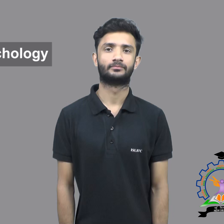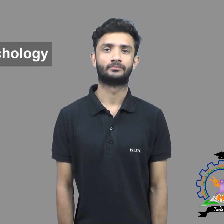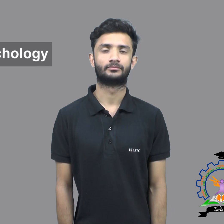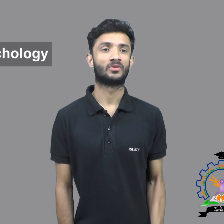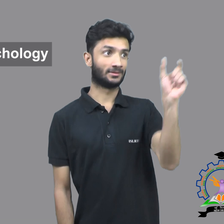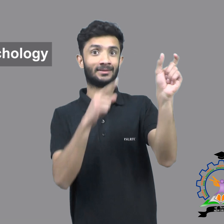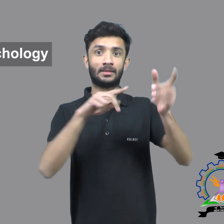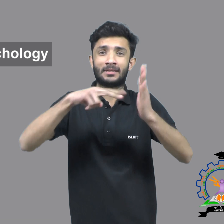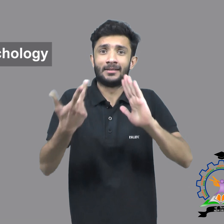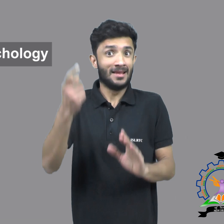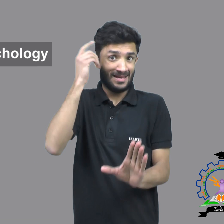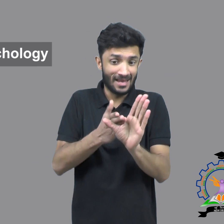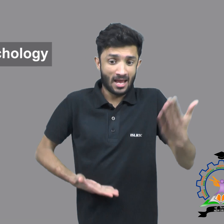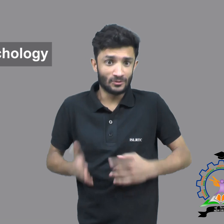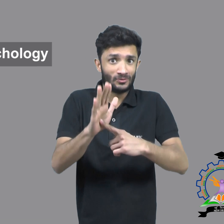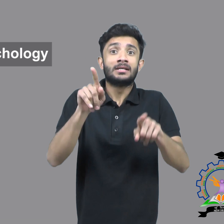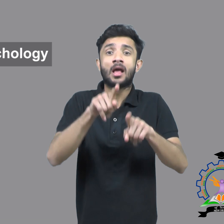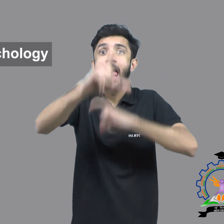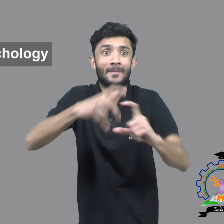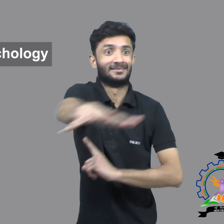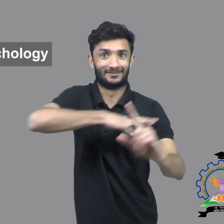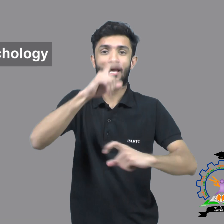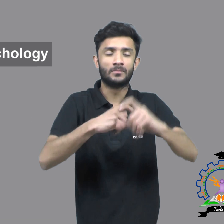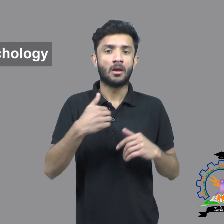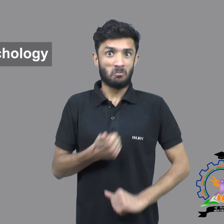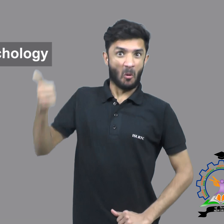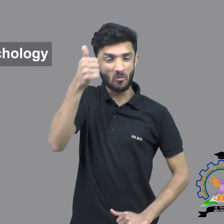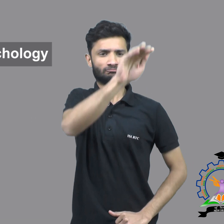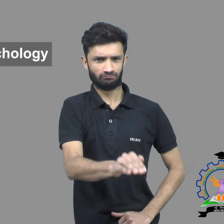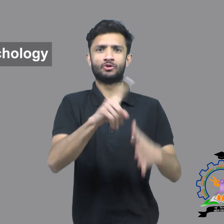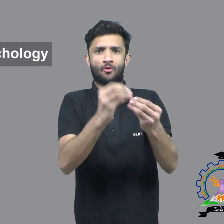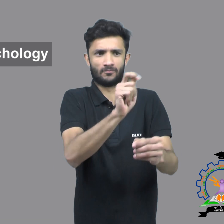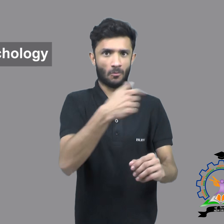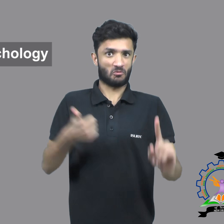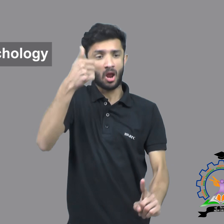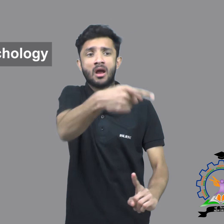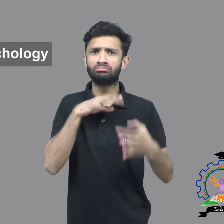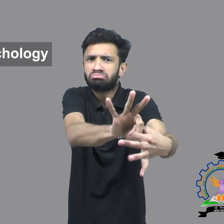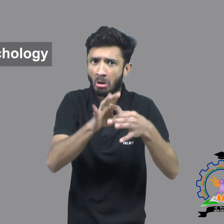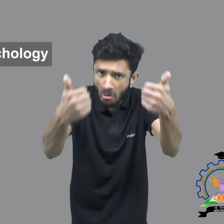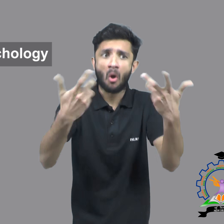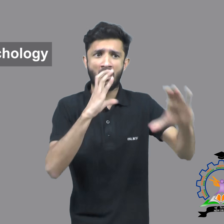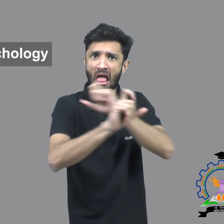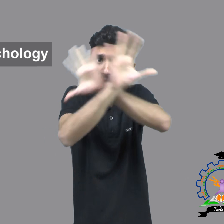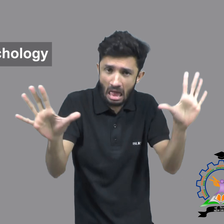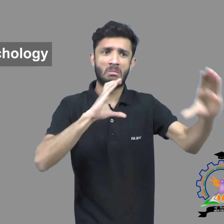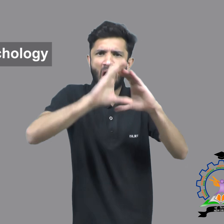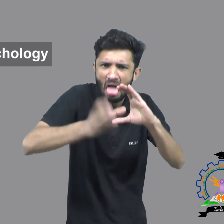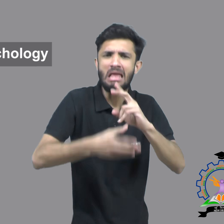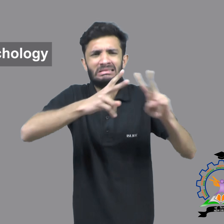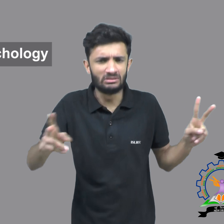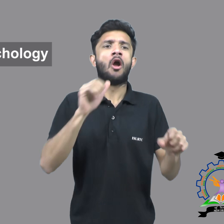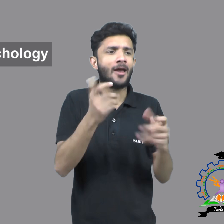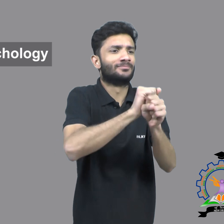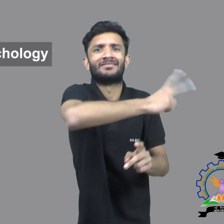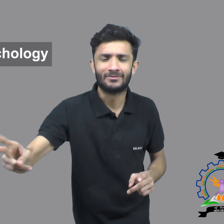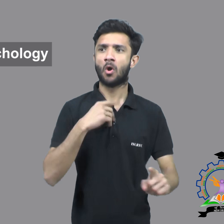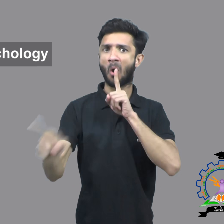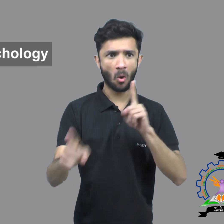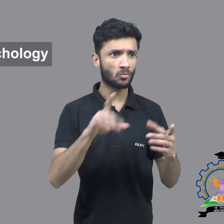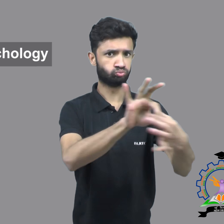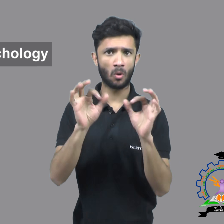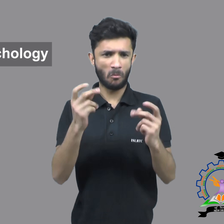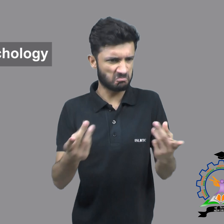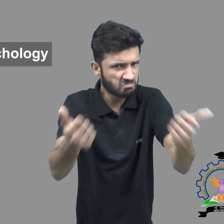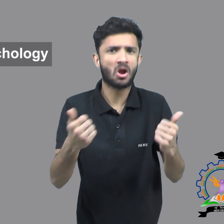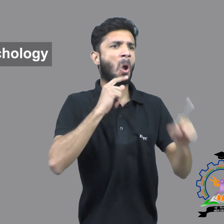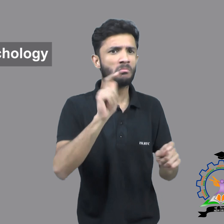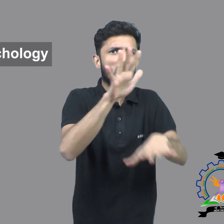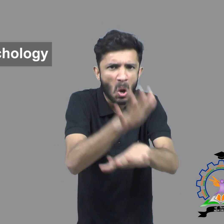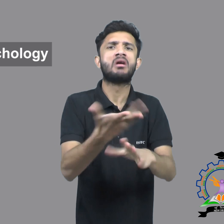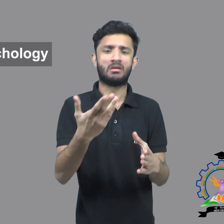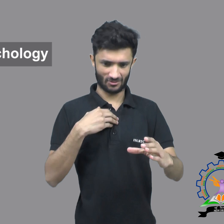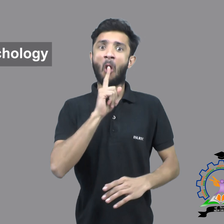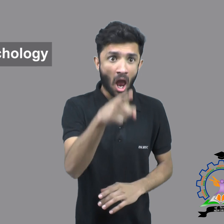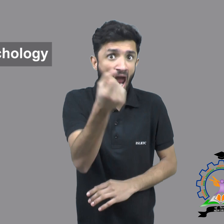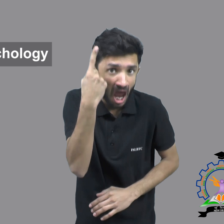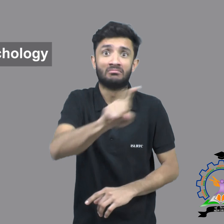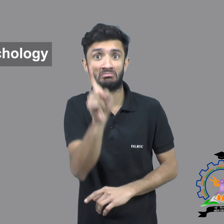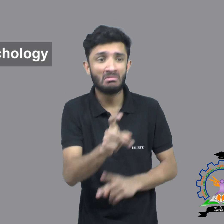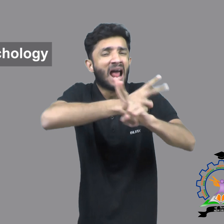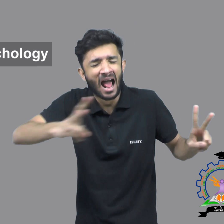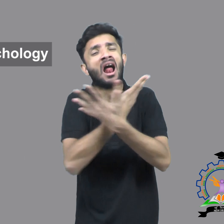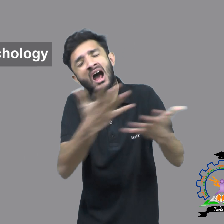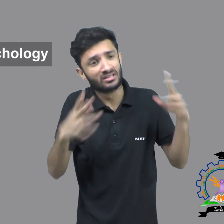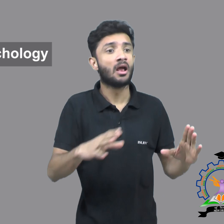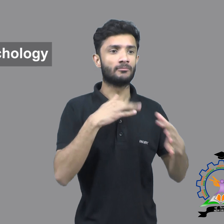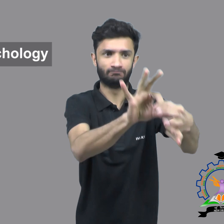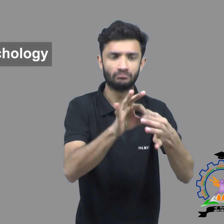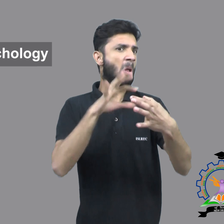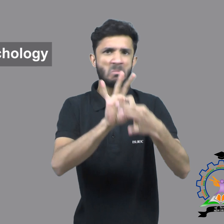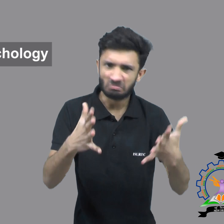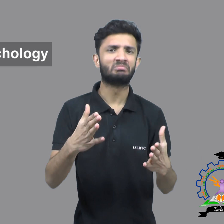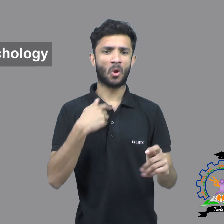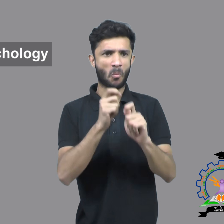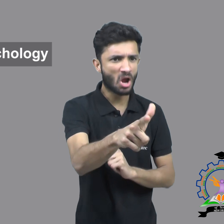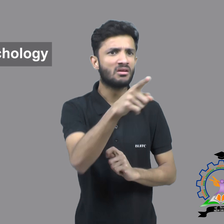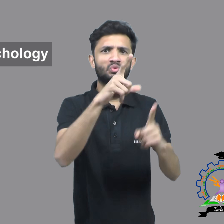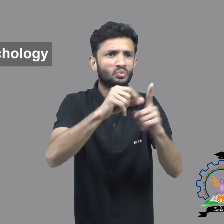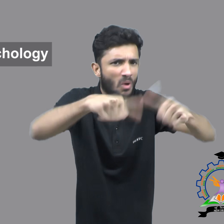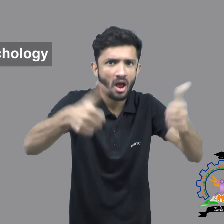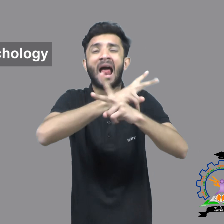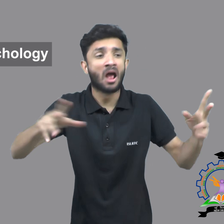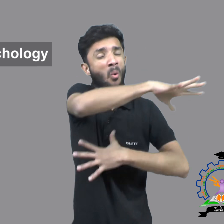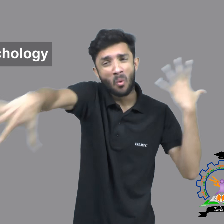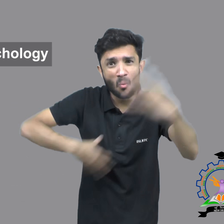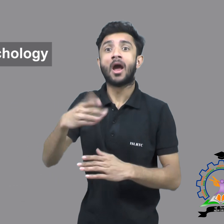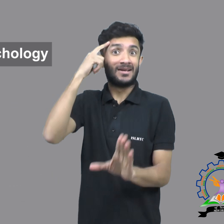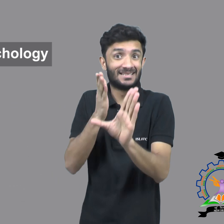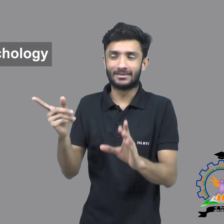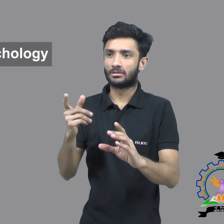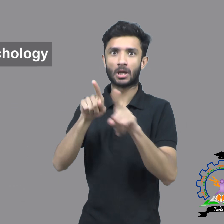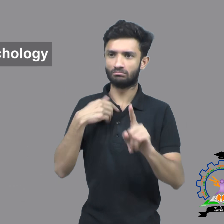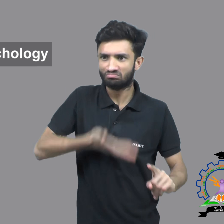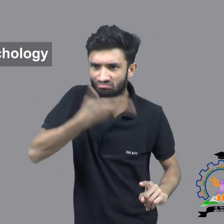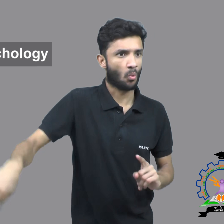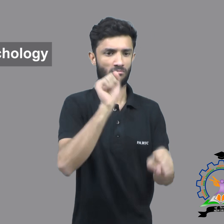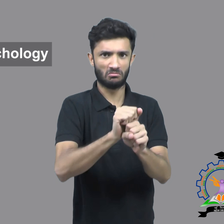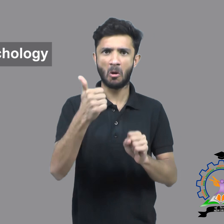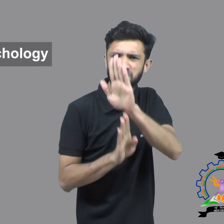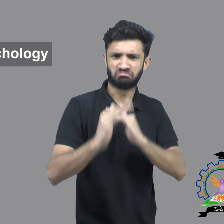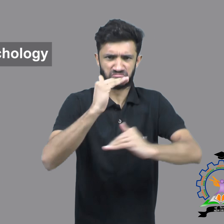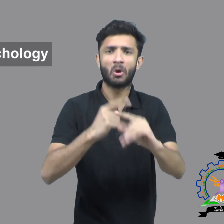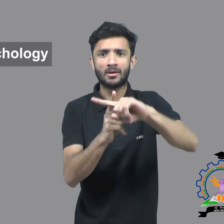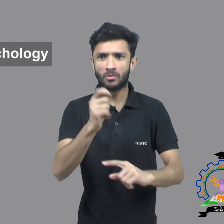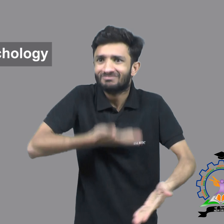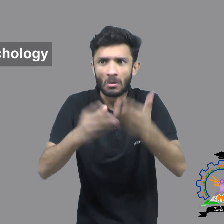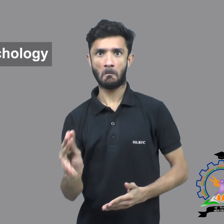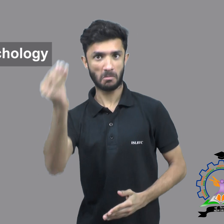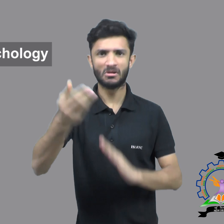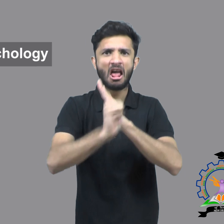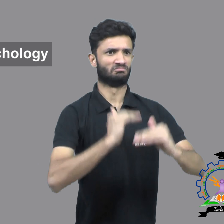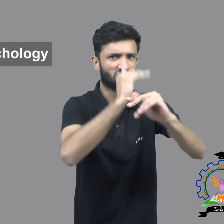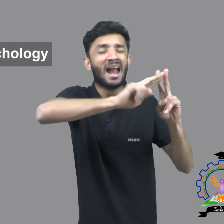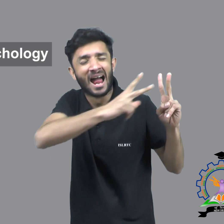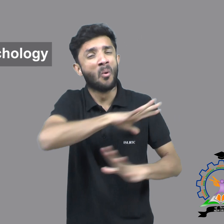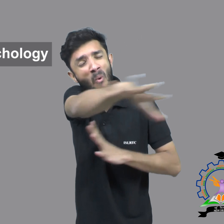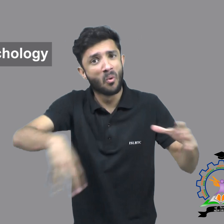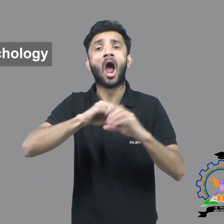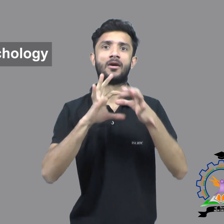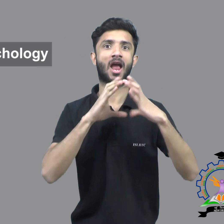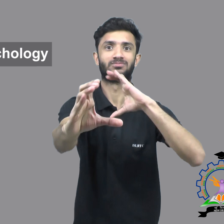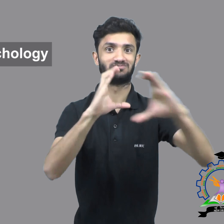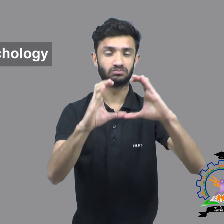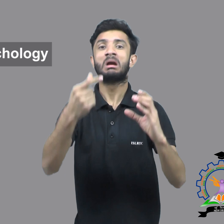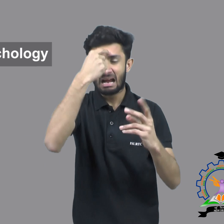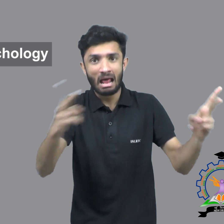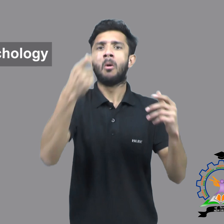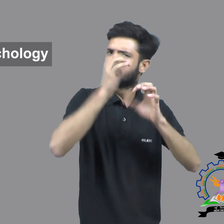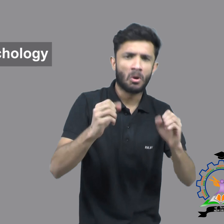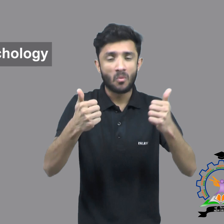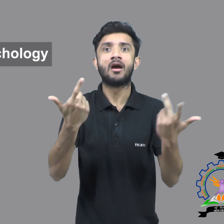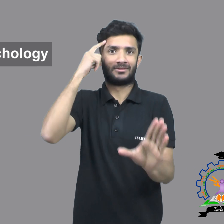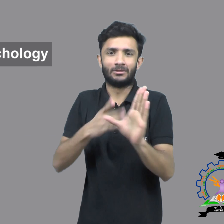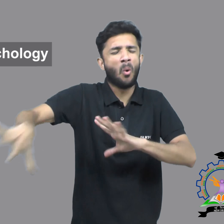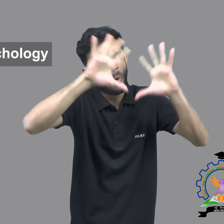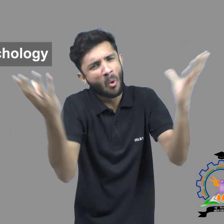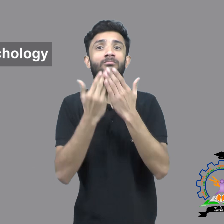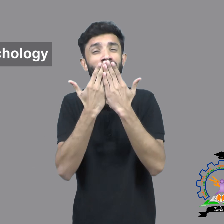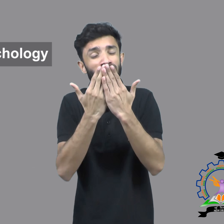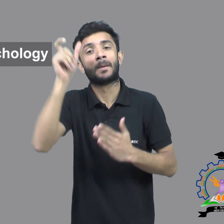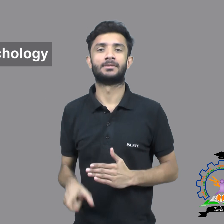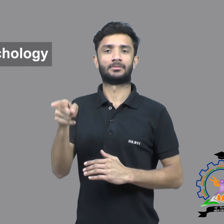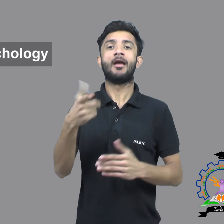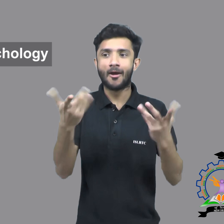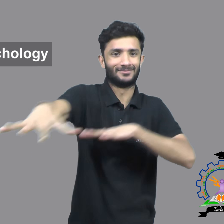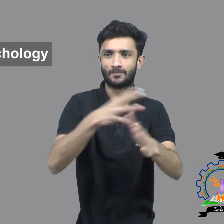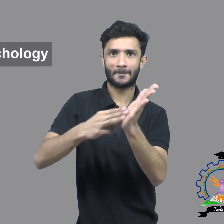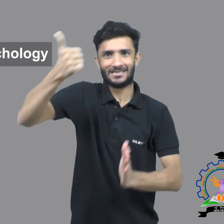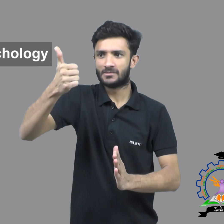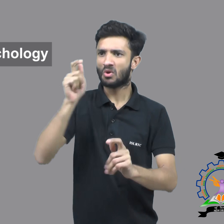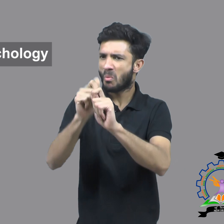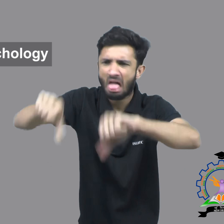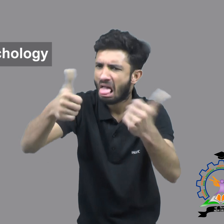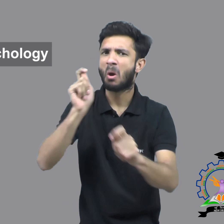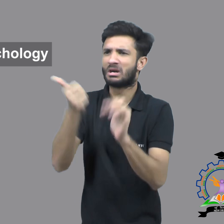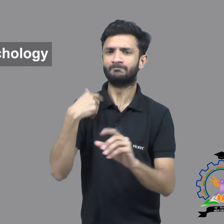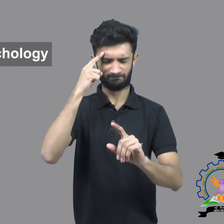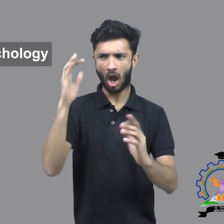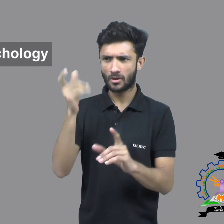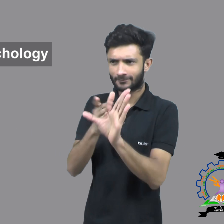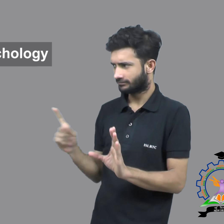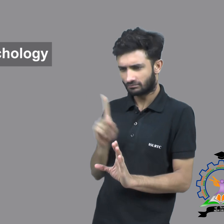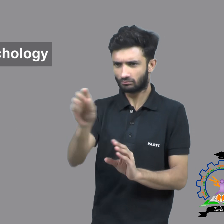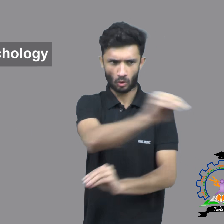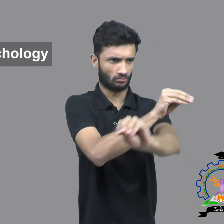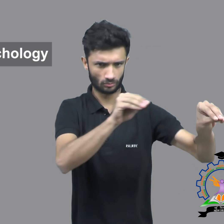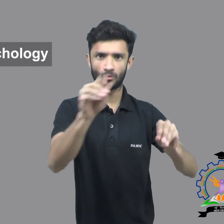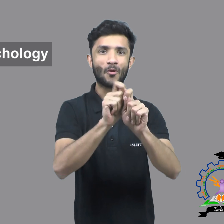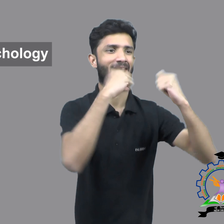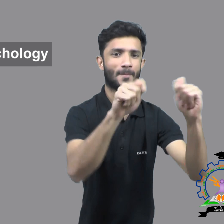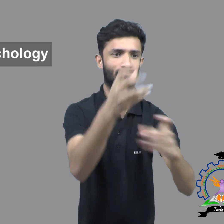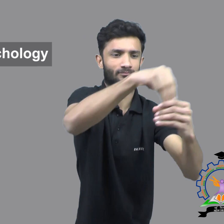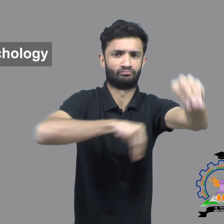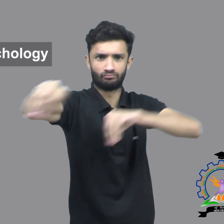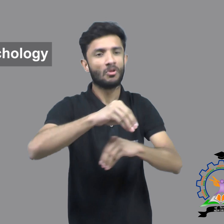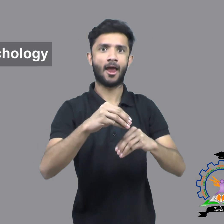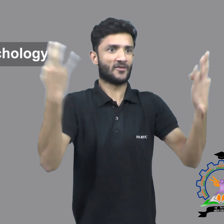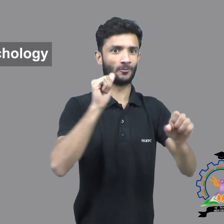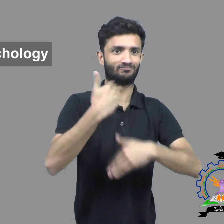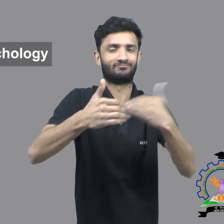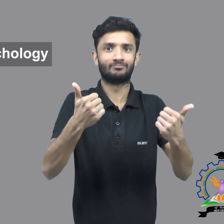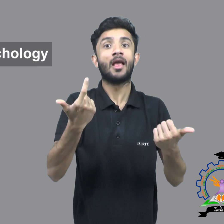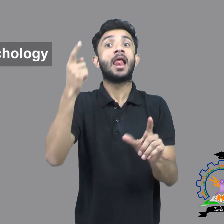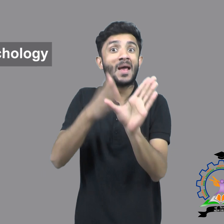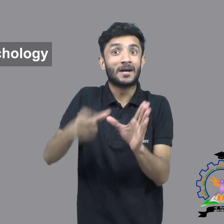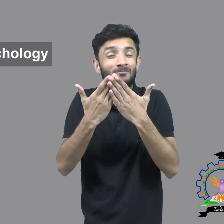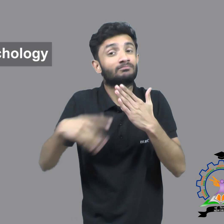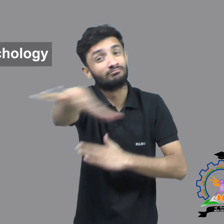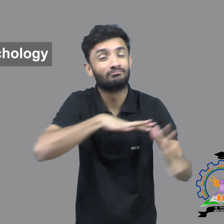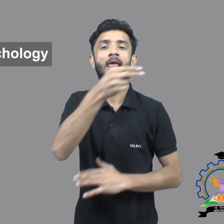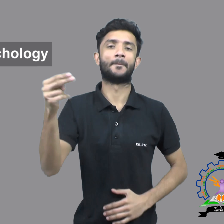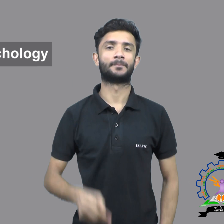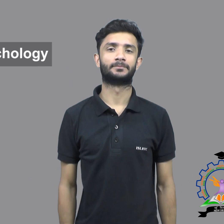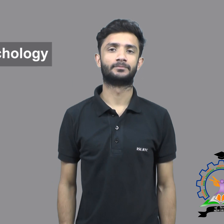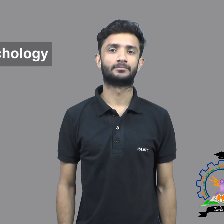Organizational Psychology